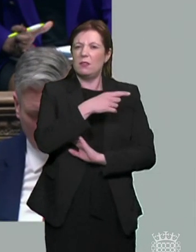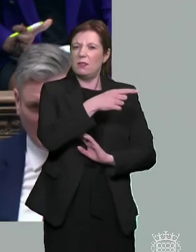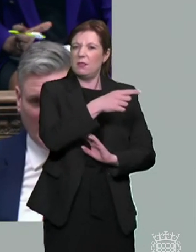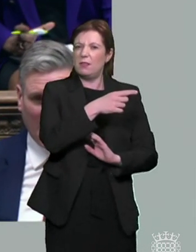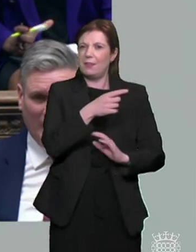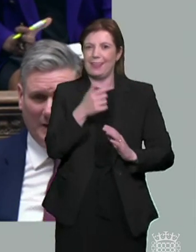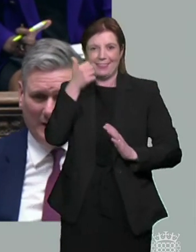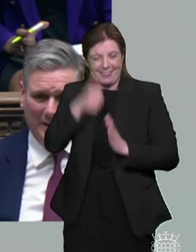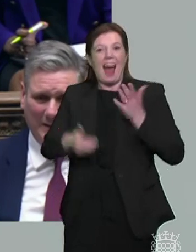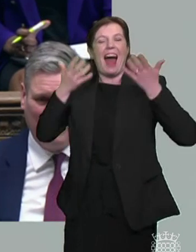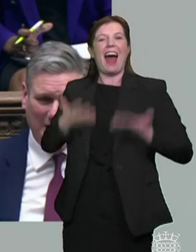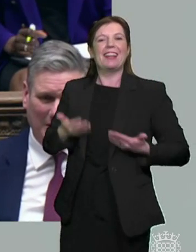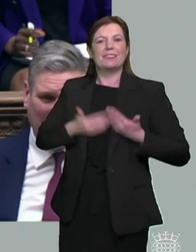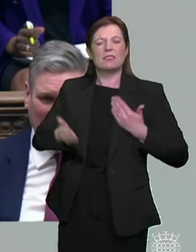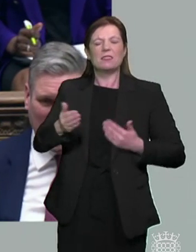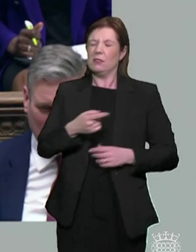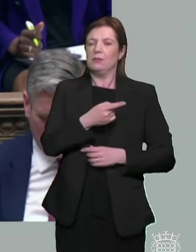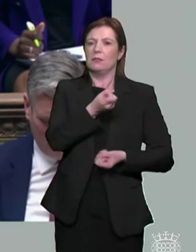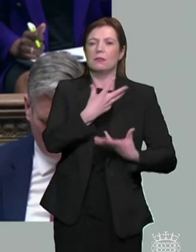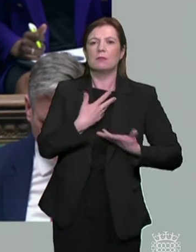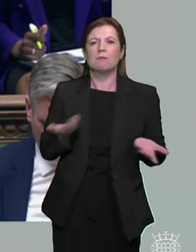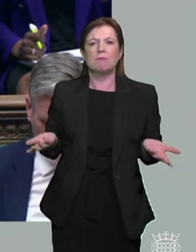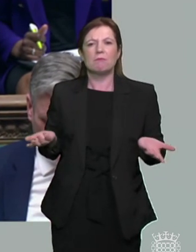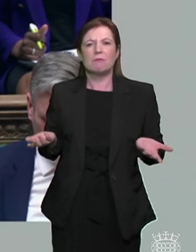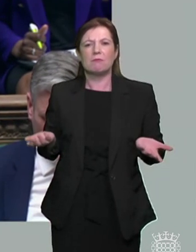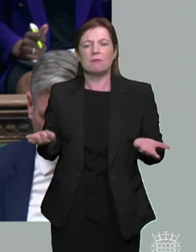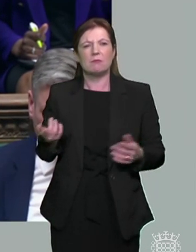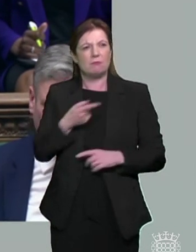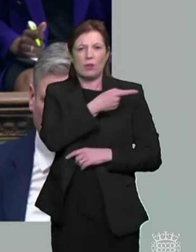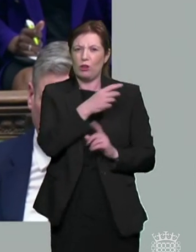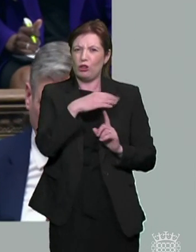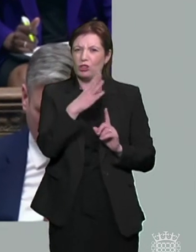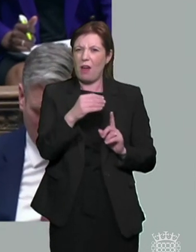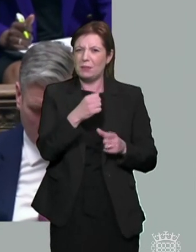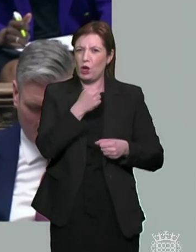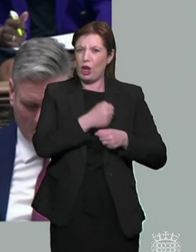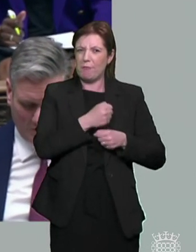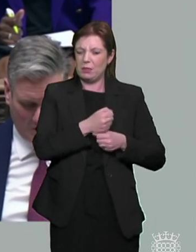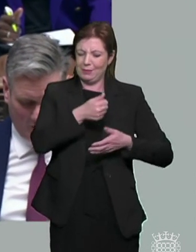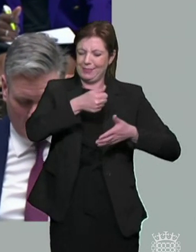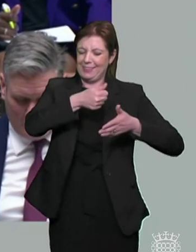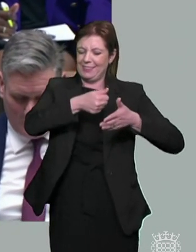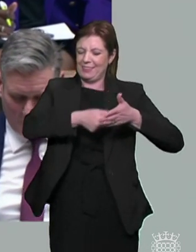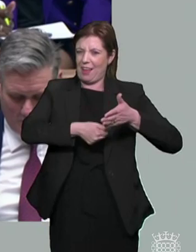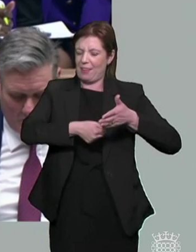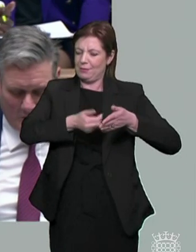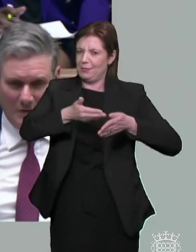Is he serious? The Conservatives have been in government for 12 years, not 12 hours.